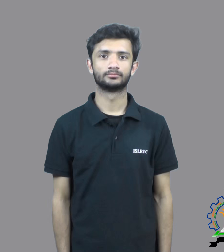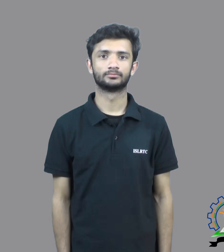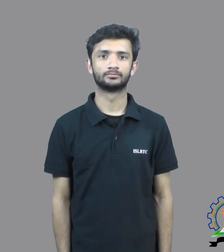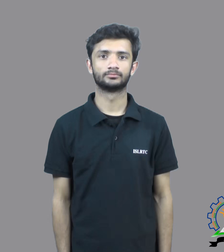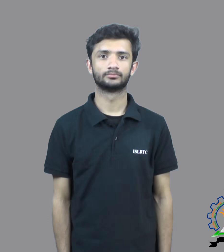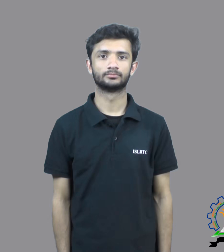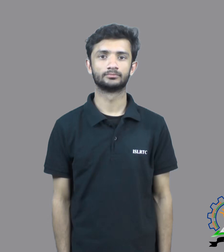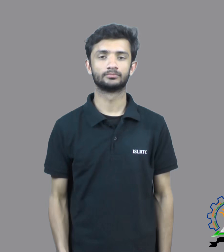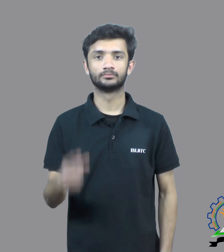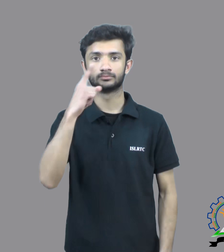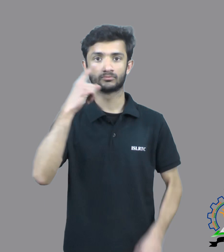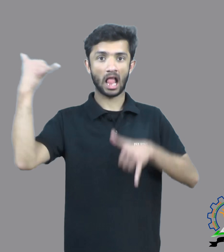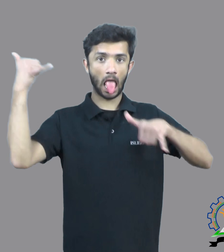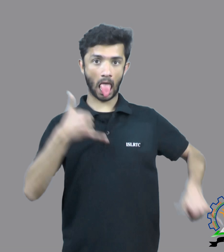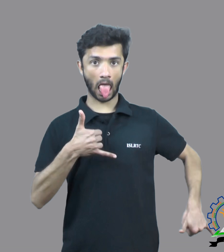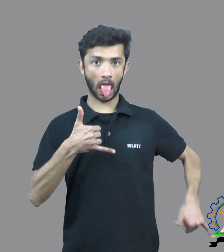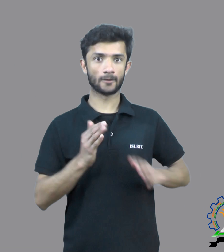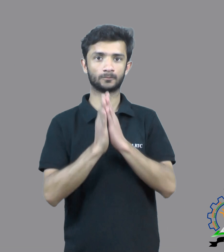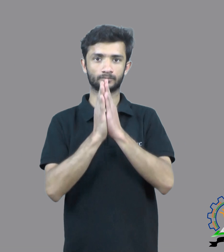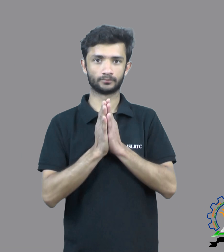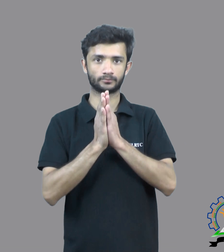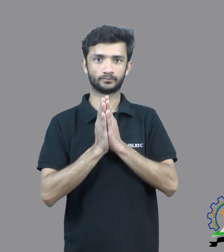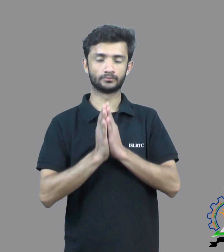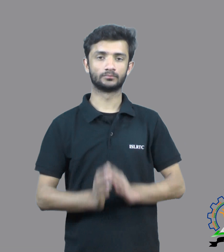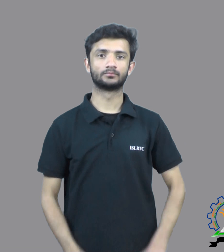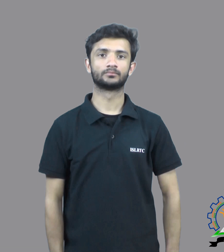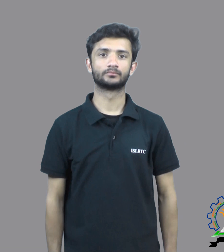Kali Mata